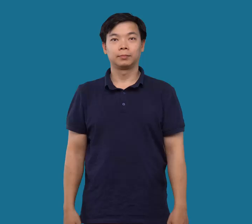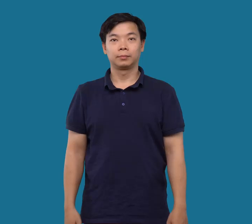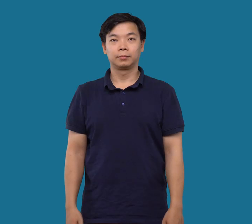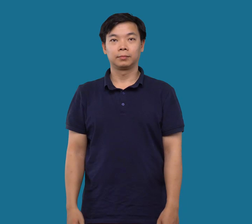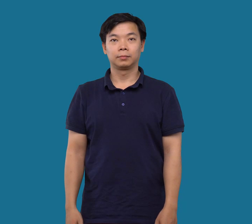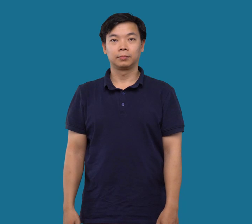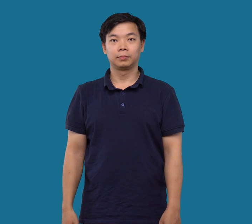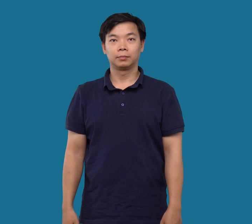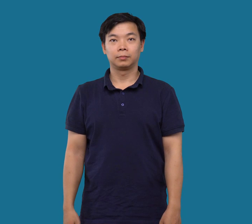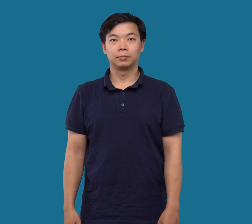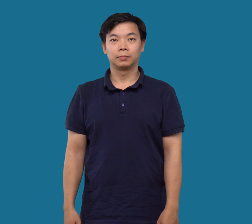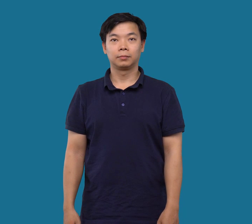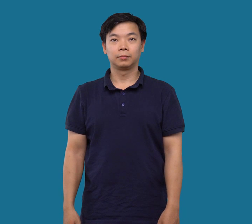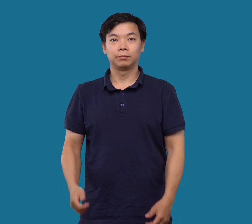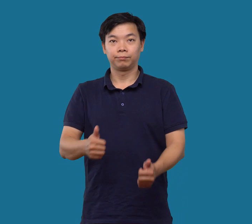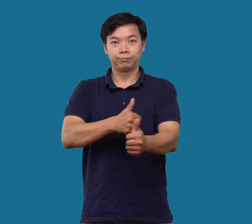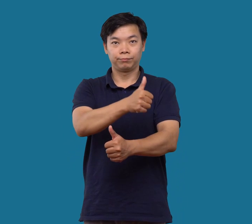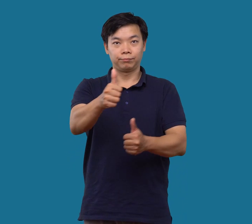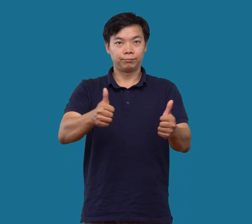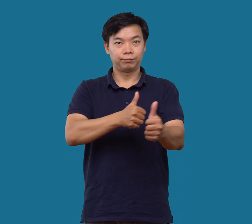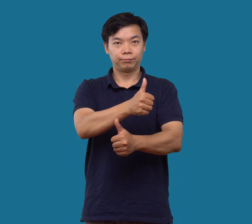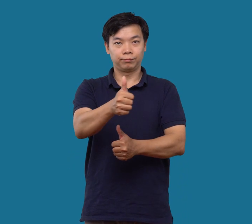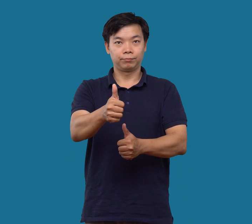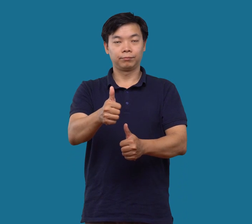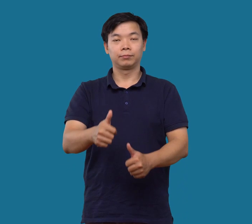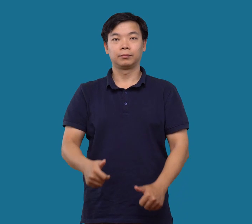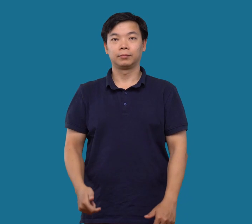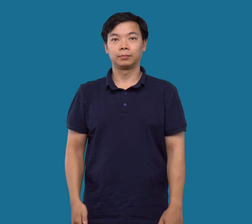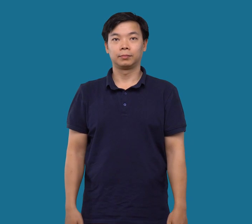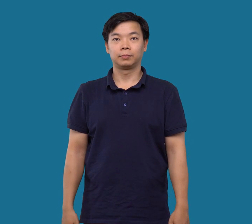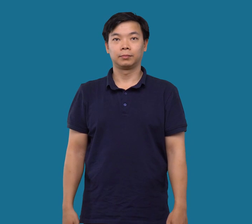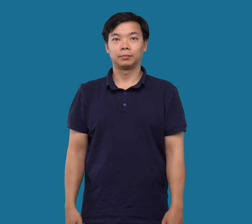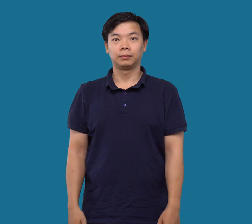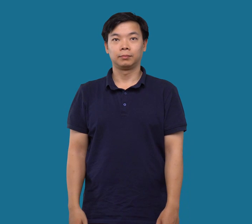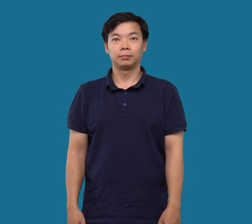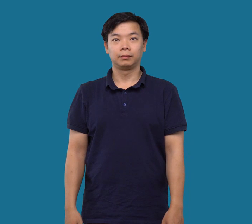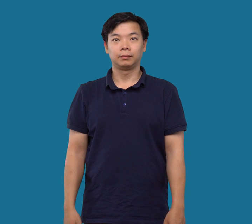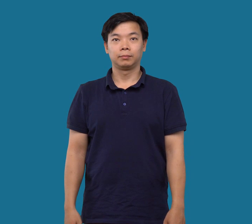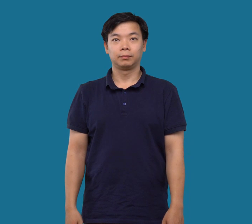giao tiếp